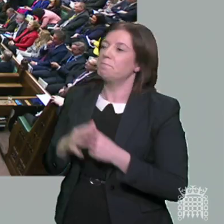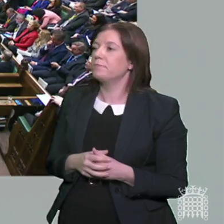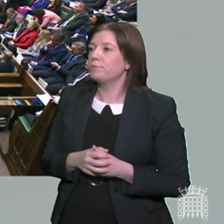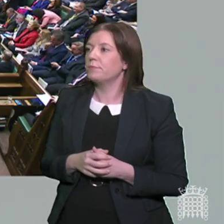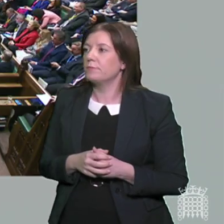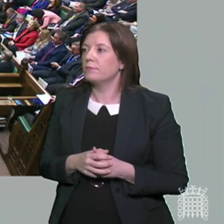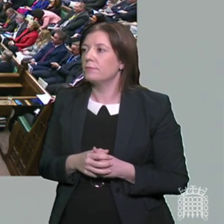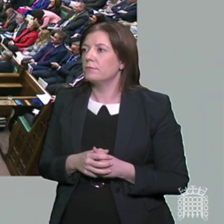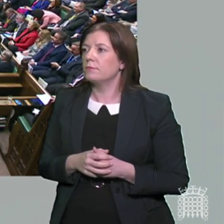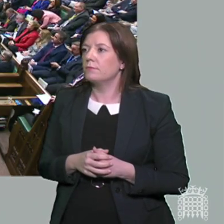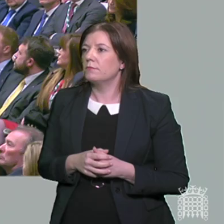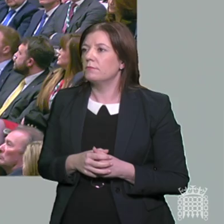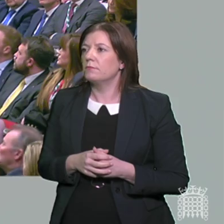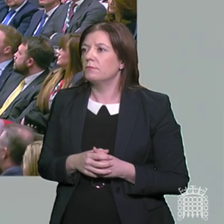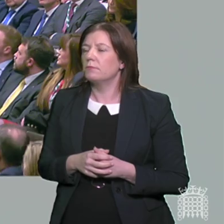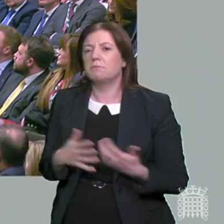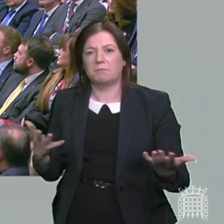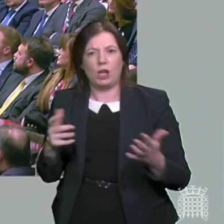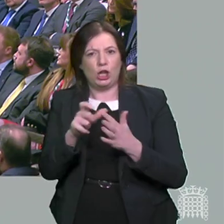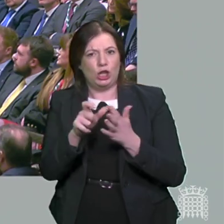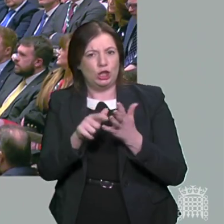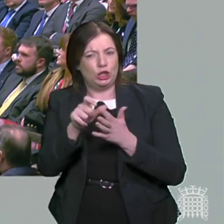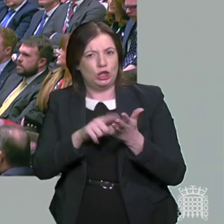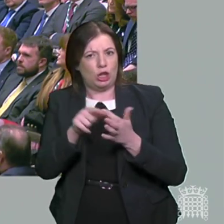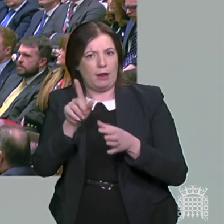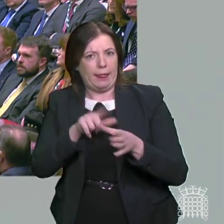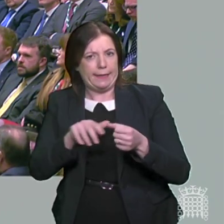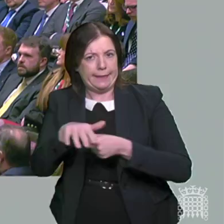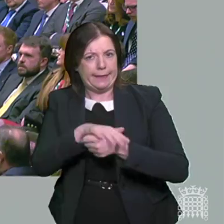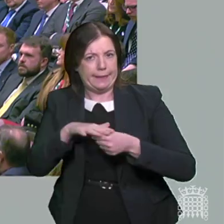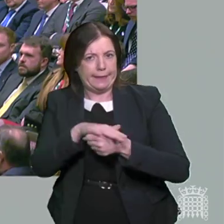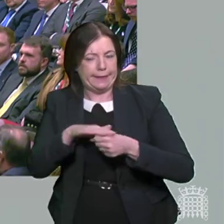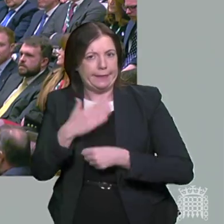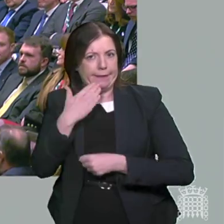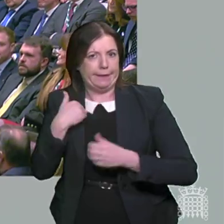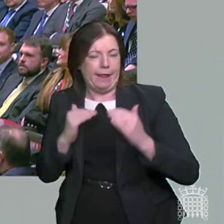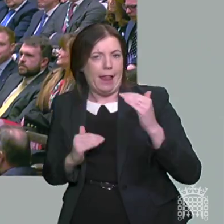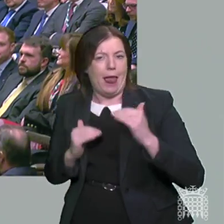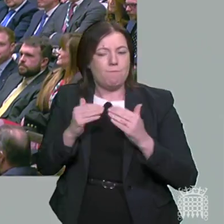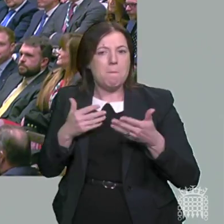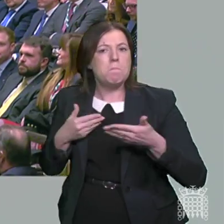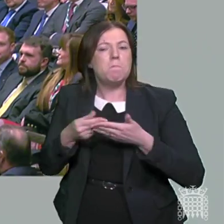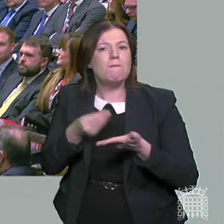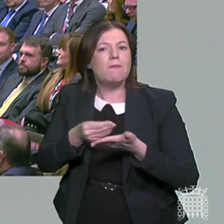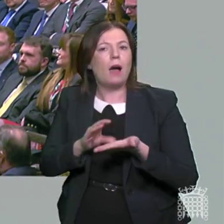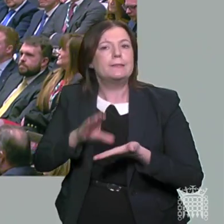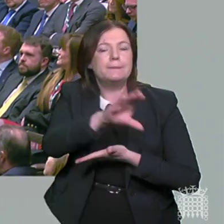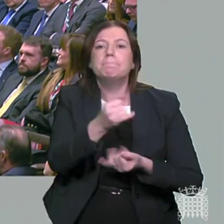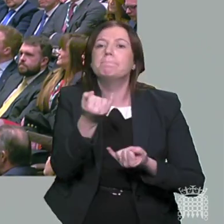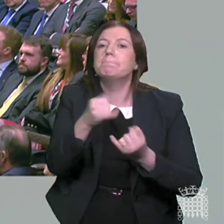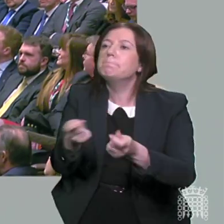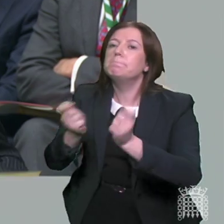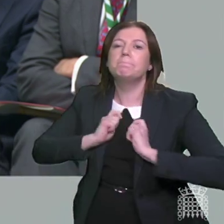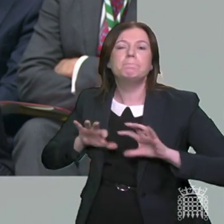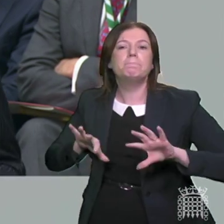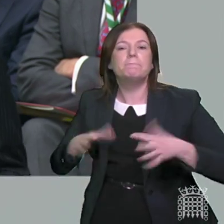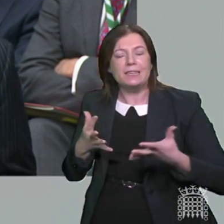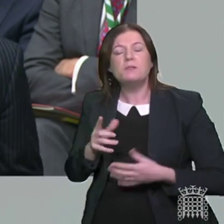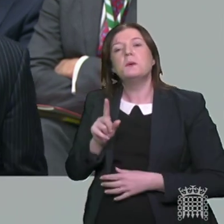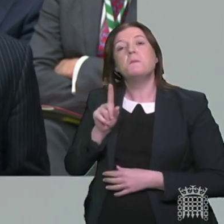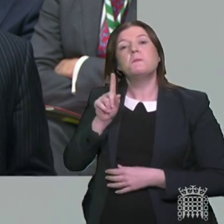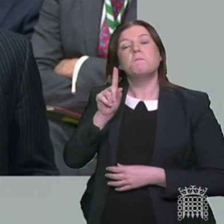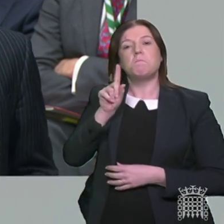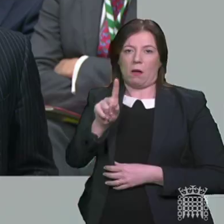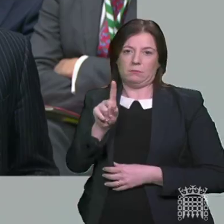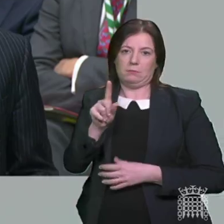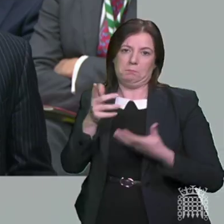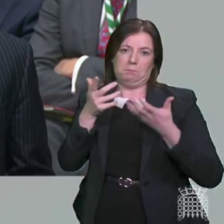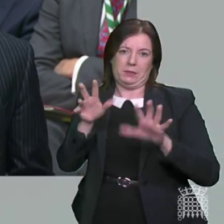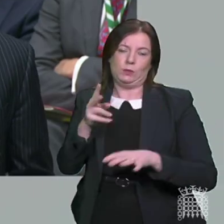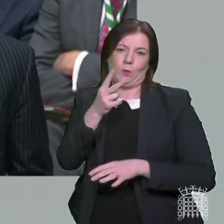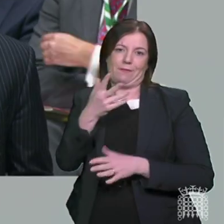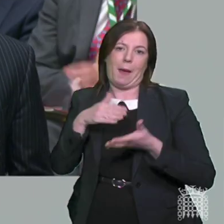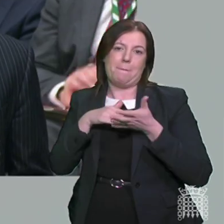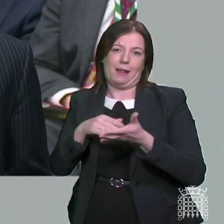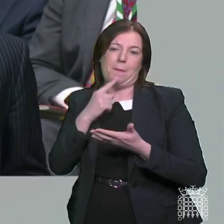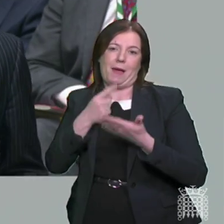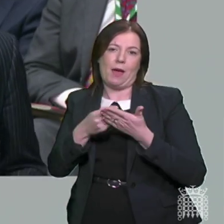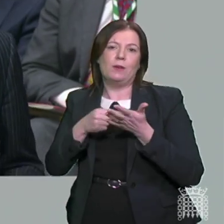Although I was disappointed that Dudley did not make the final cut in the latest levelling-up funding round, I am of course pleased that we received the £25 million